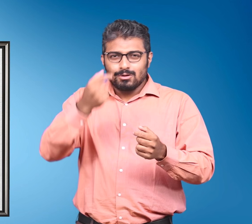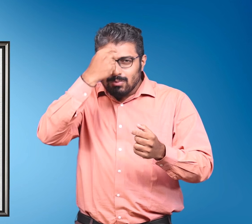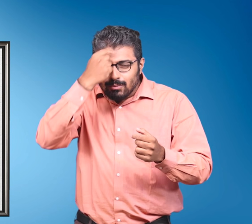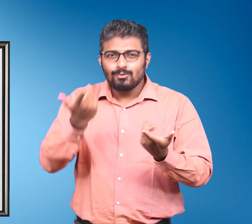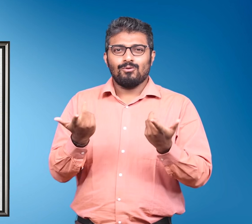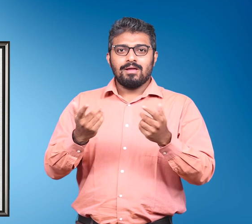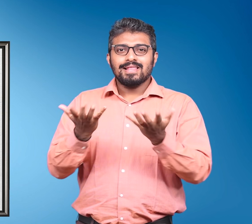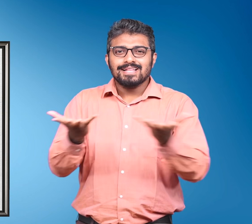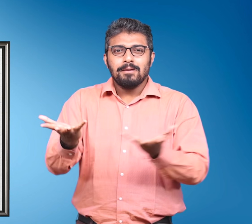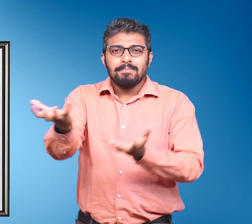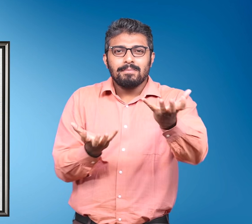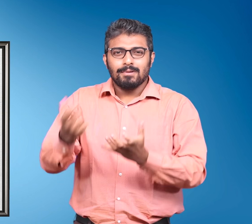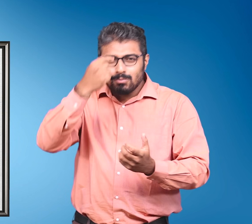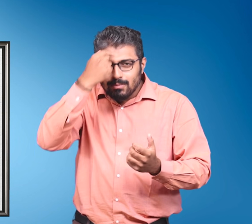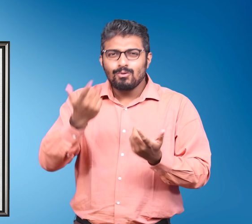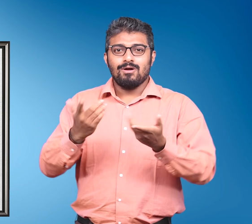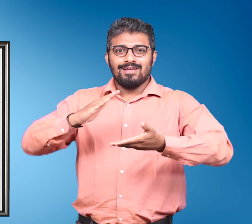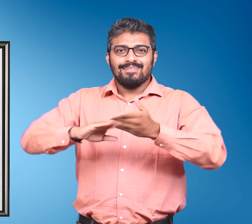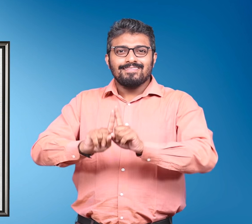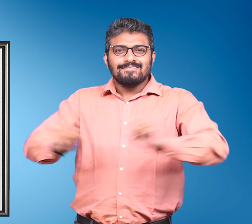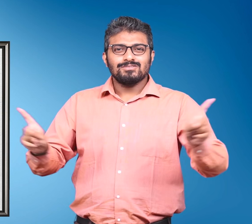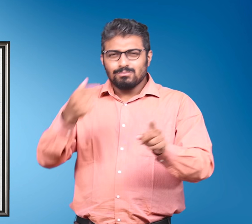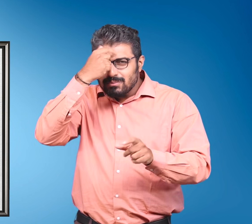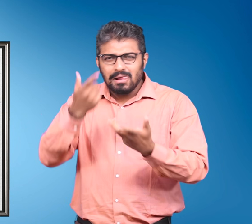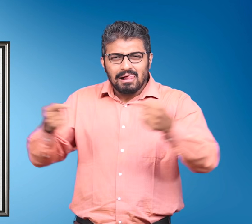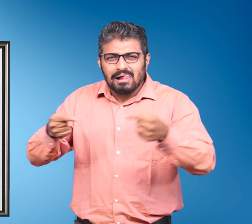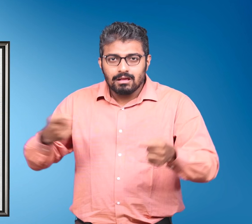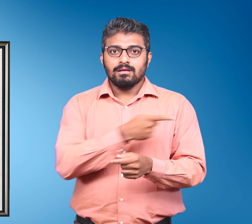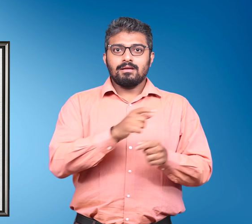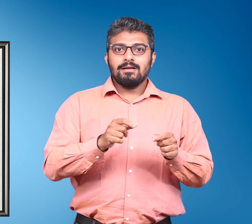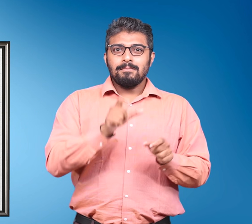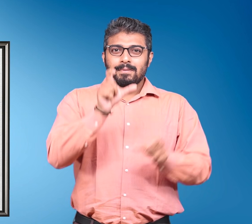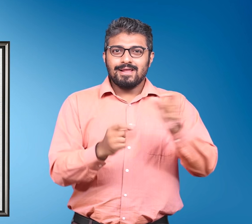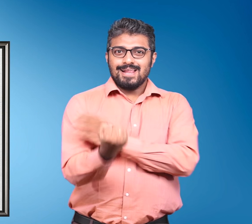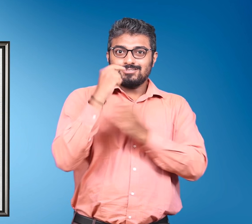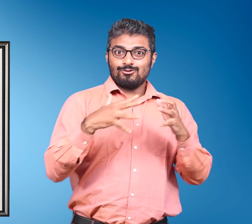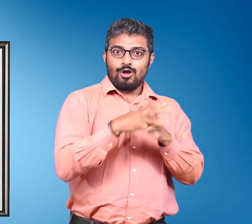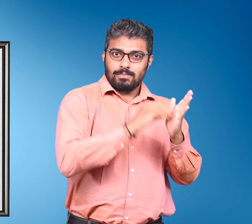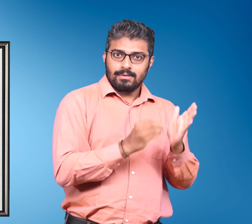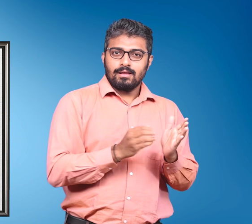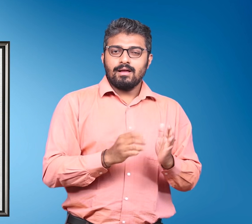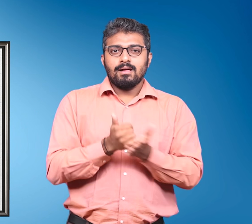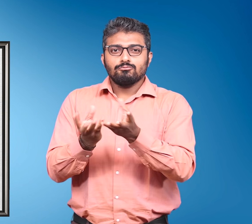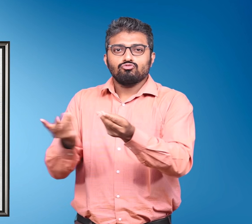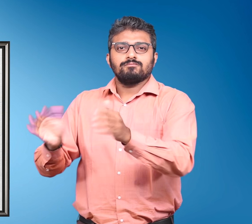purchase of goods, rent matters, divorce cases, etc.